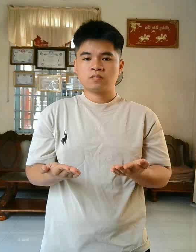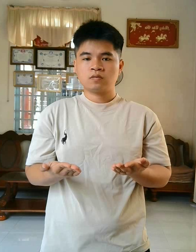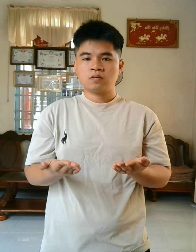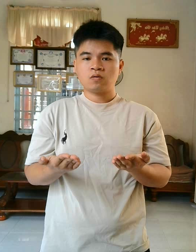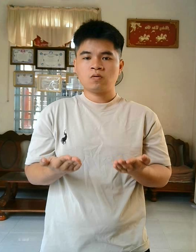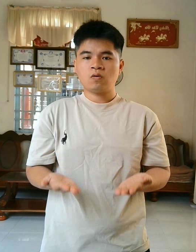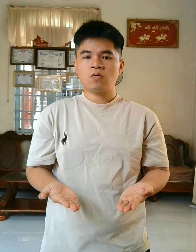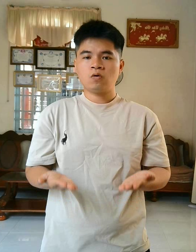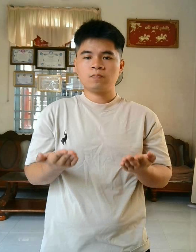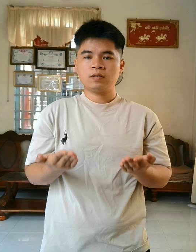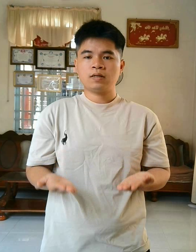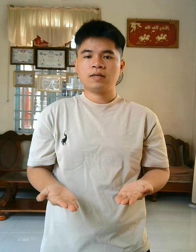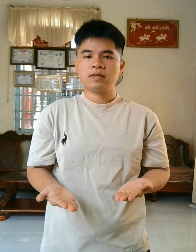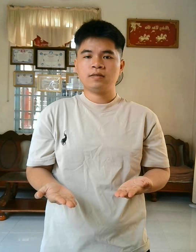hom nay